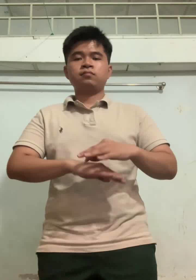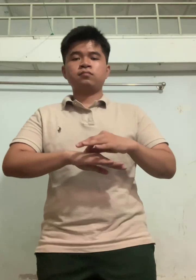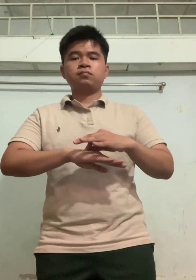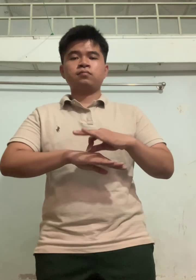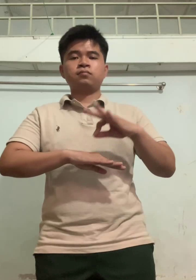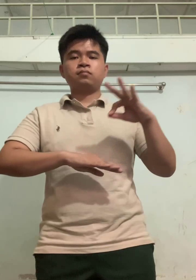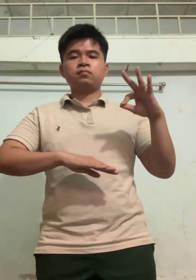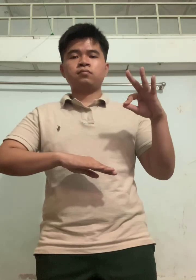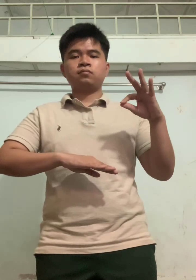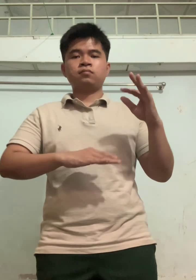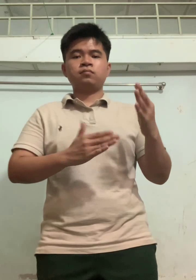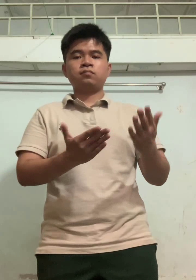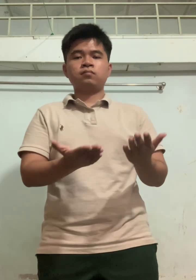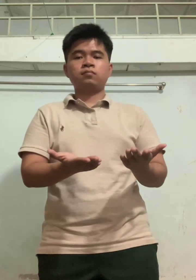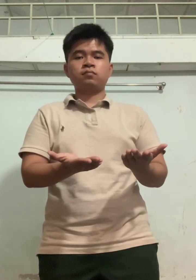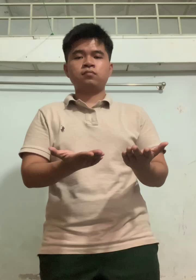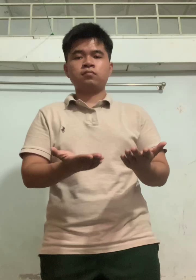tuan nay